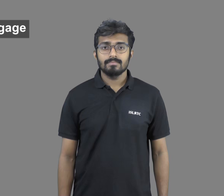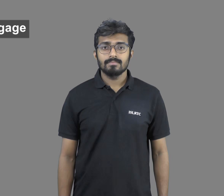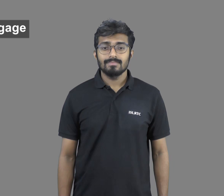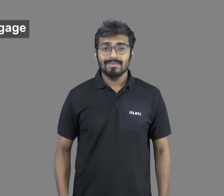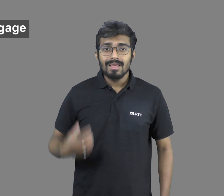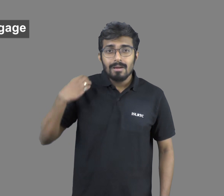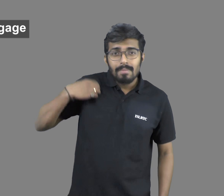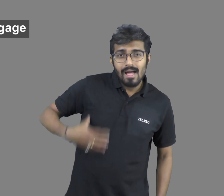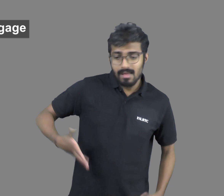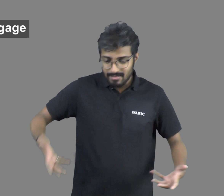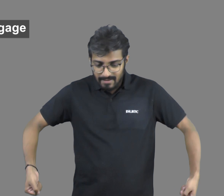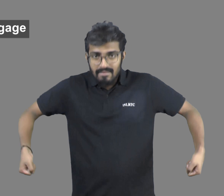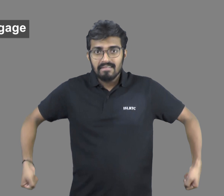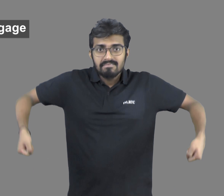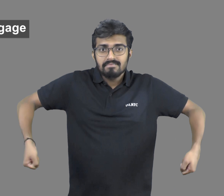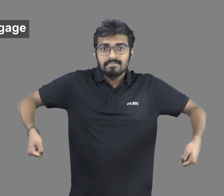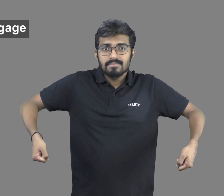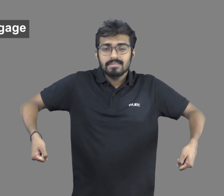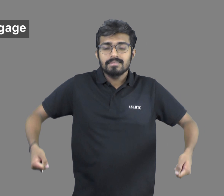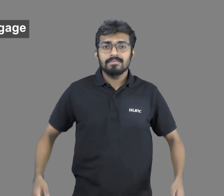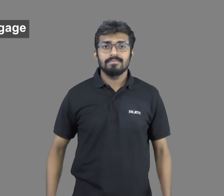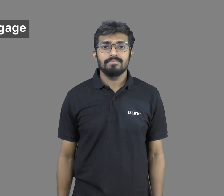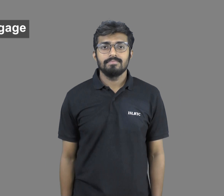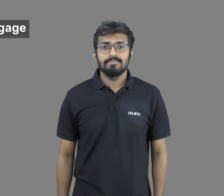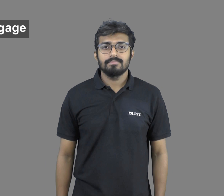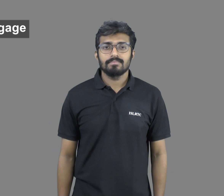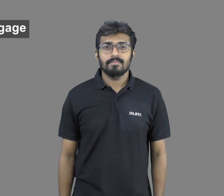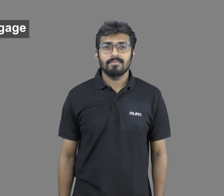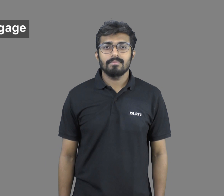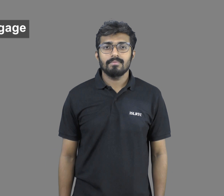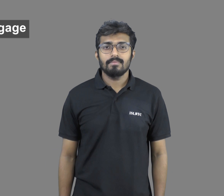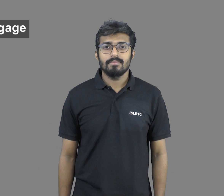Luggage